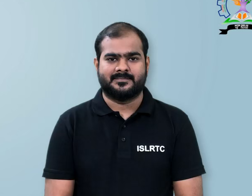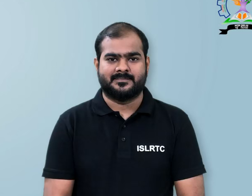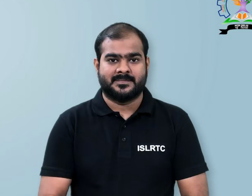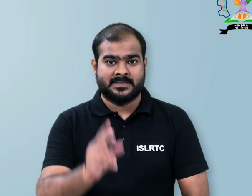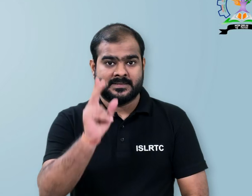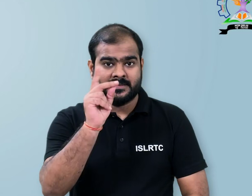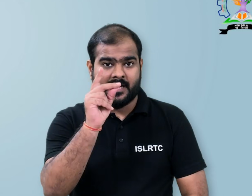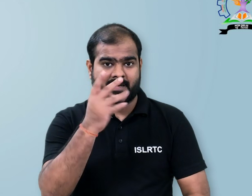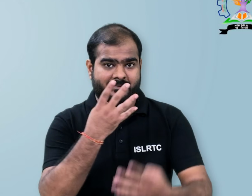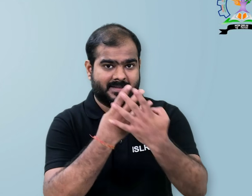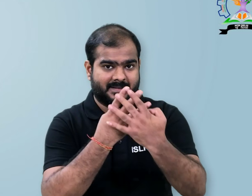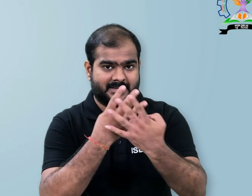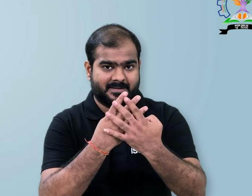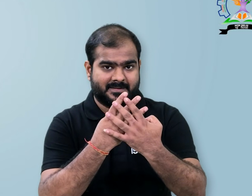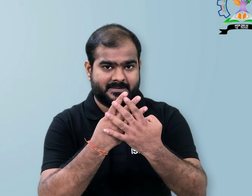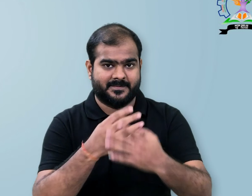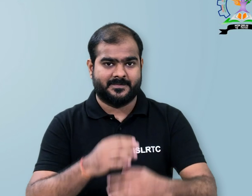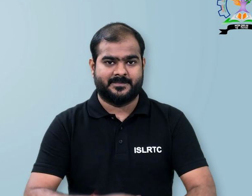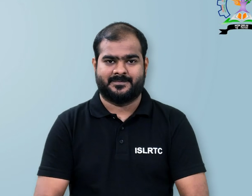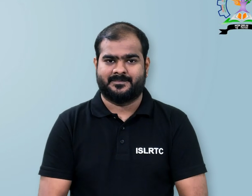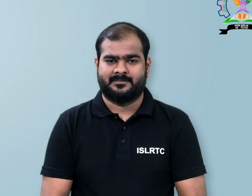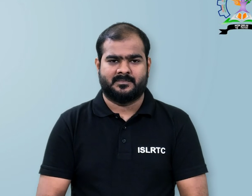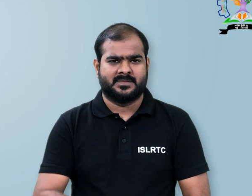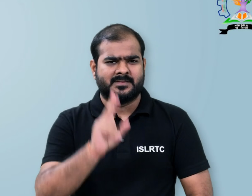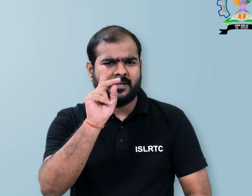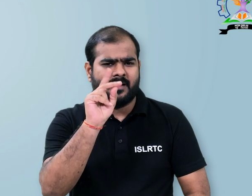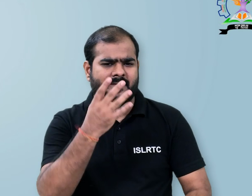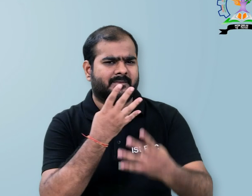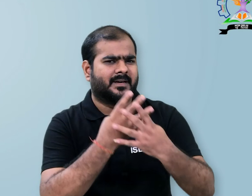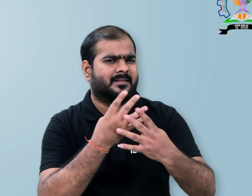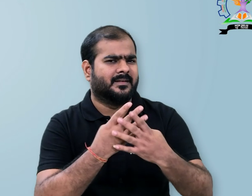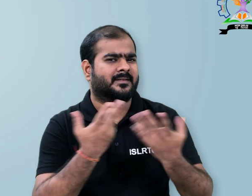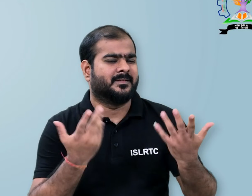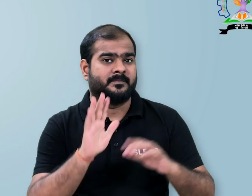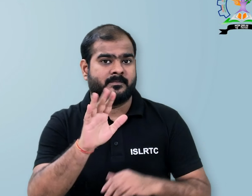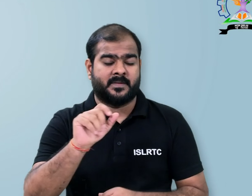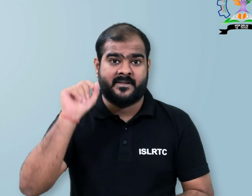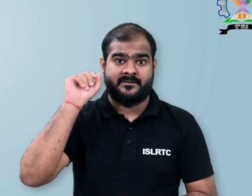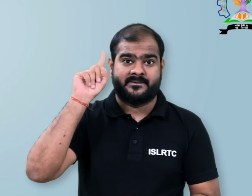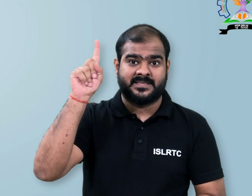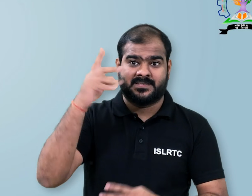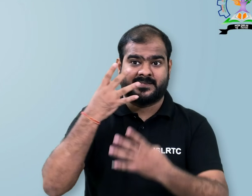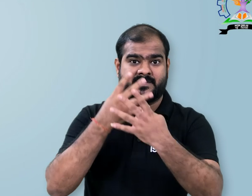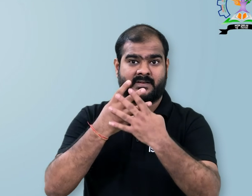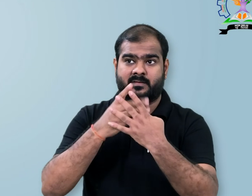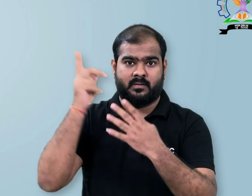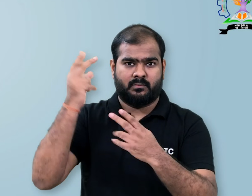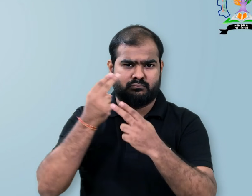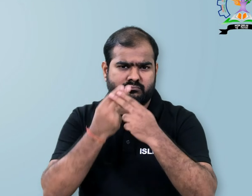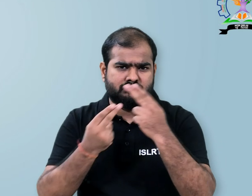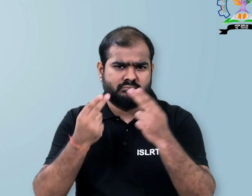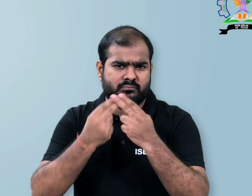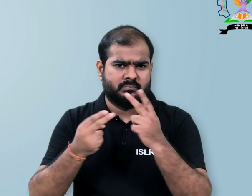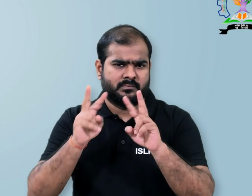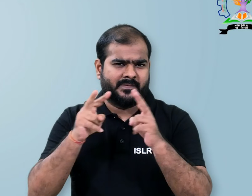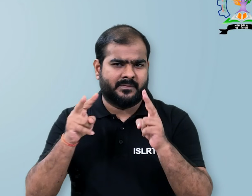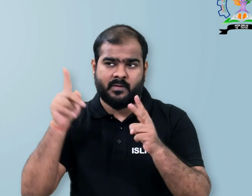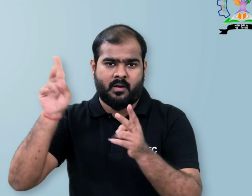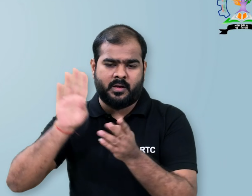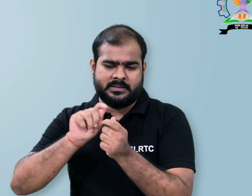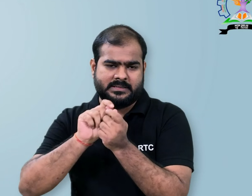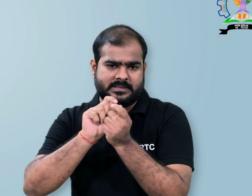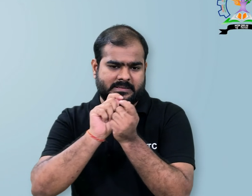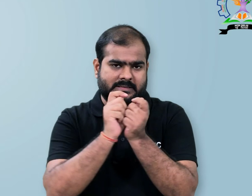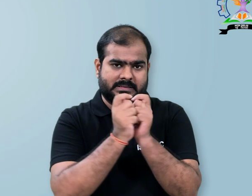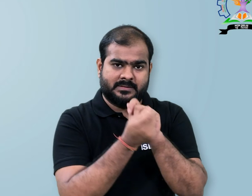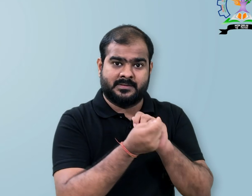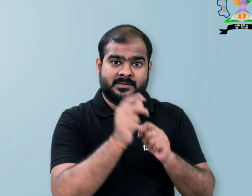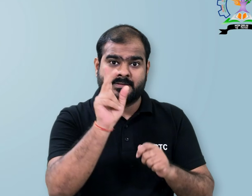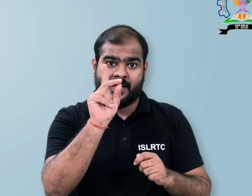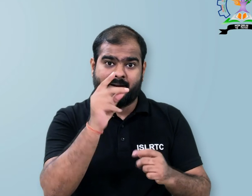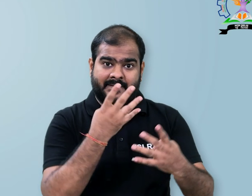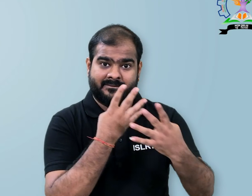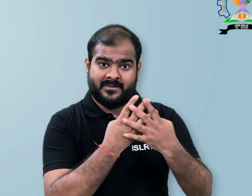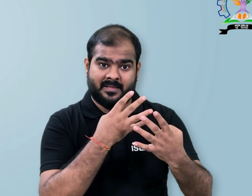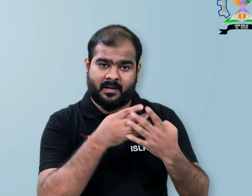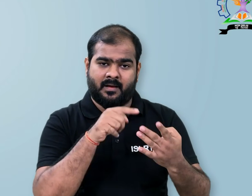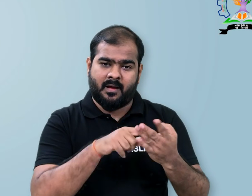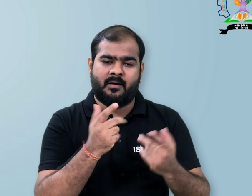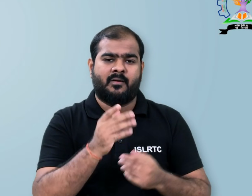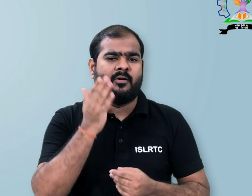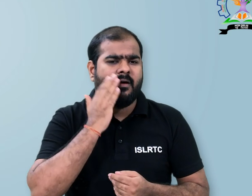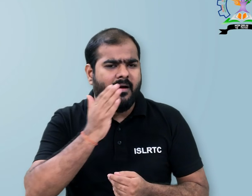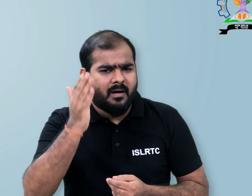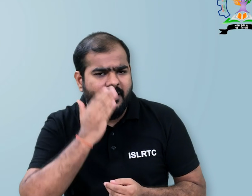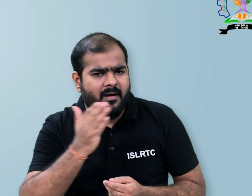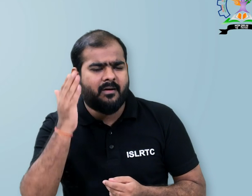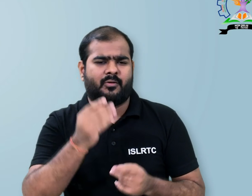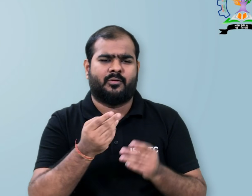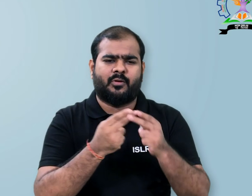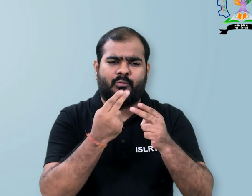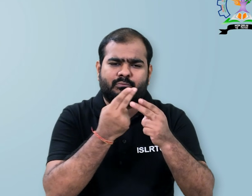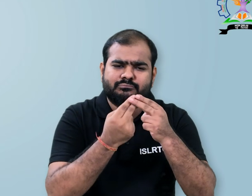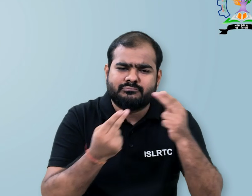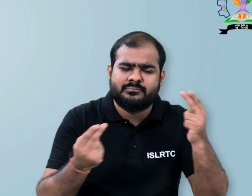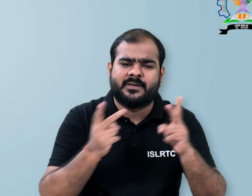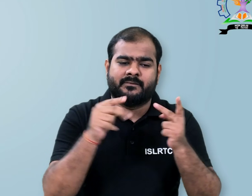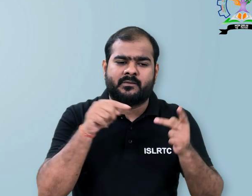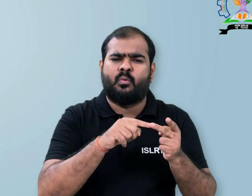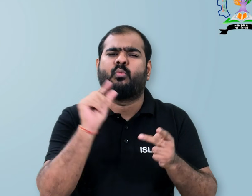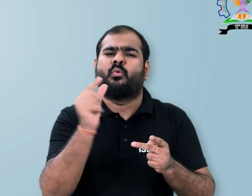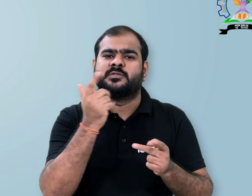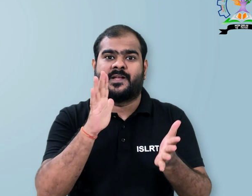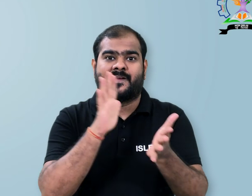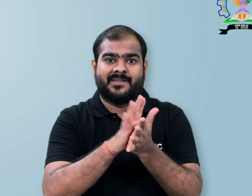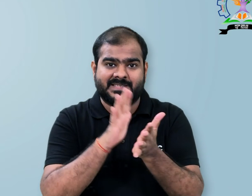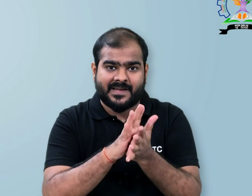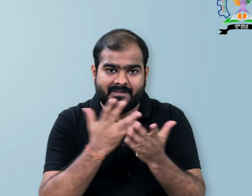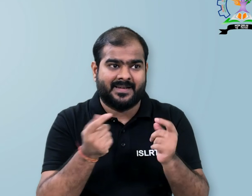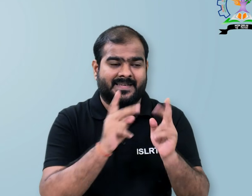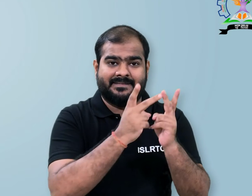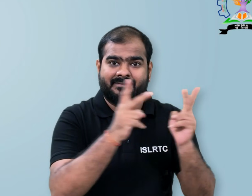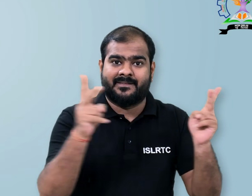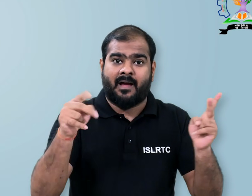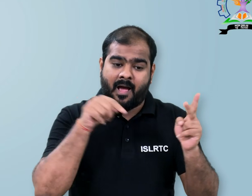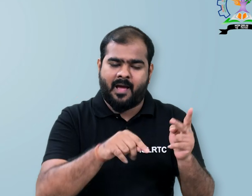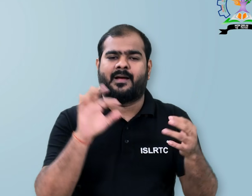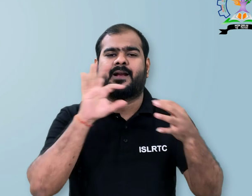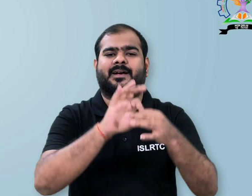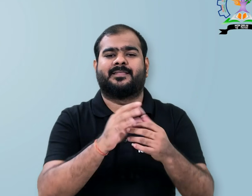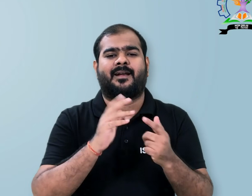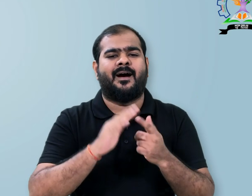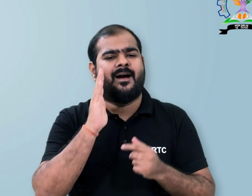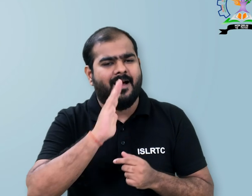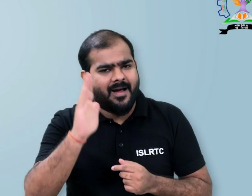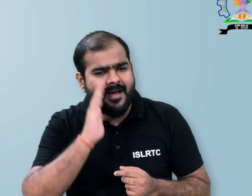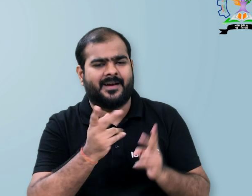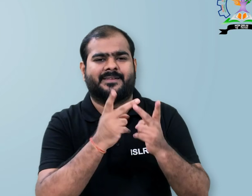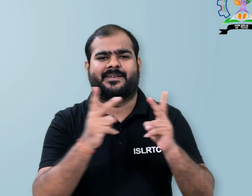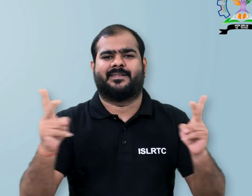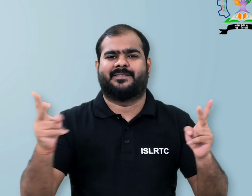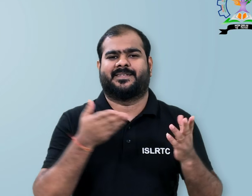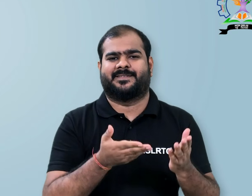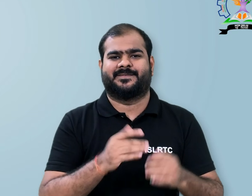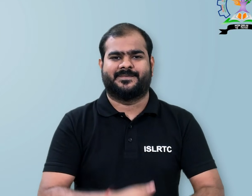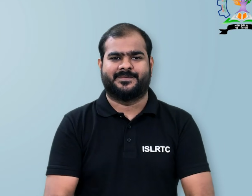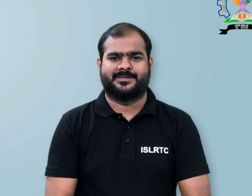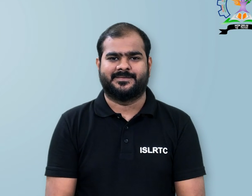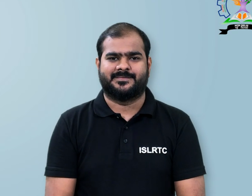Sama Veda The Sama Veda, one of the four Vedas, is a collection of melodies and chants, derived from the Rig Veda, meant for singing during ceremonies.